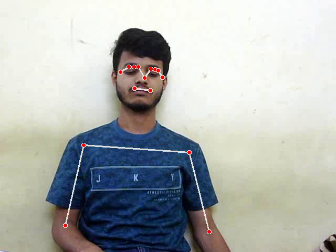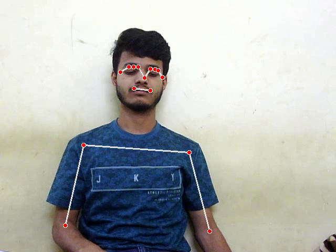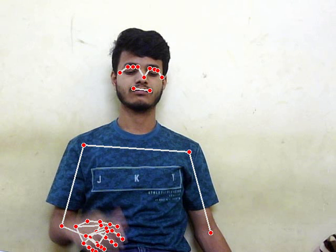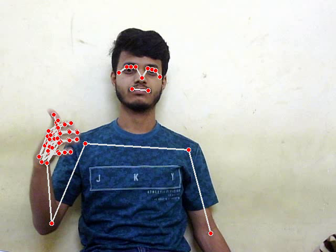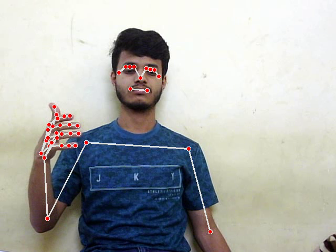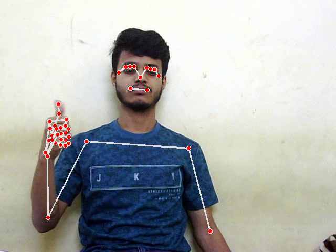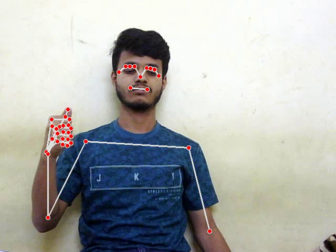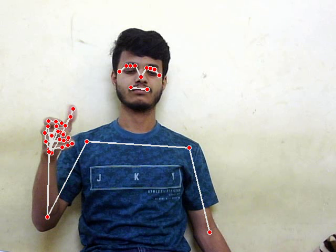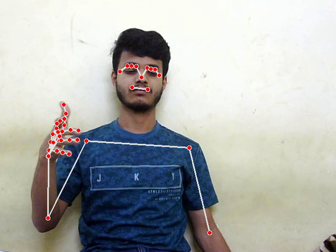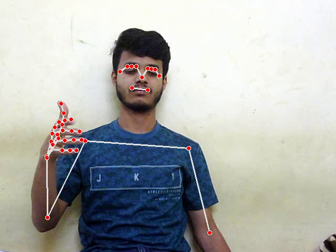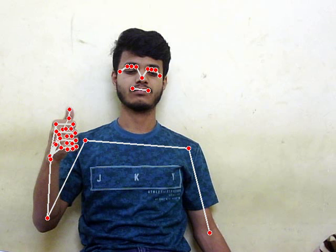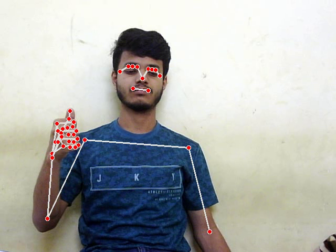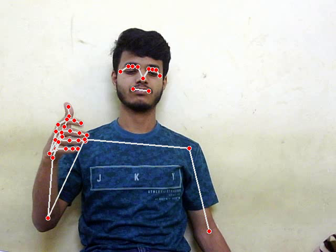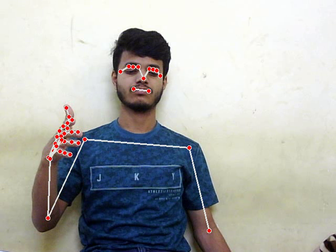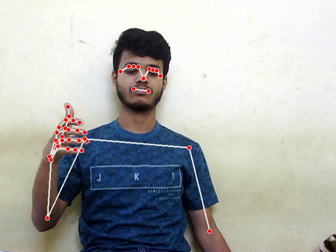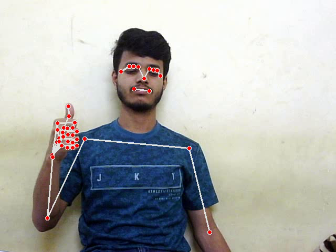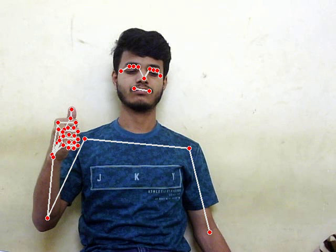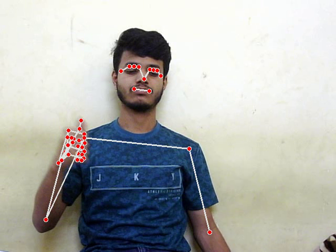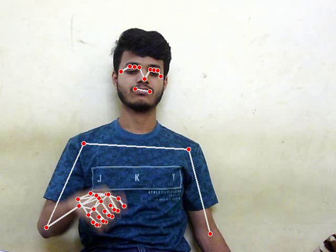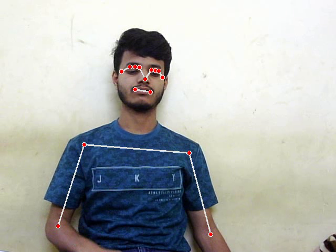milk